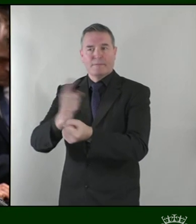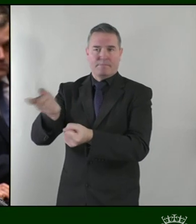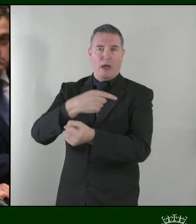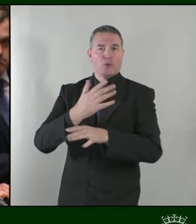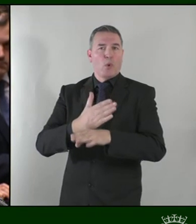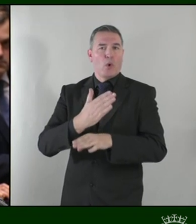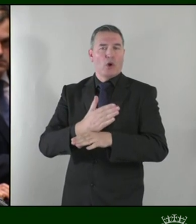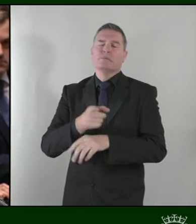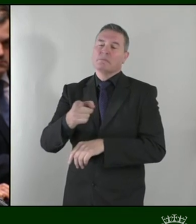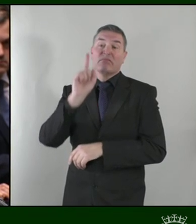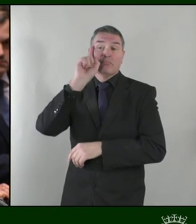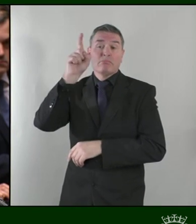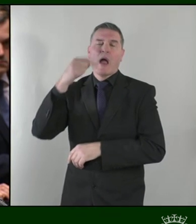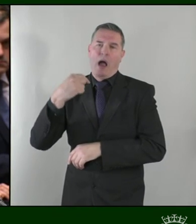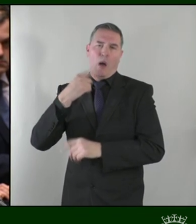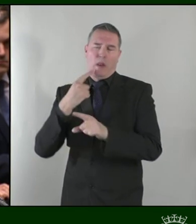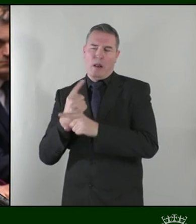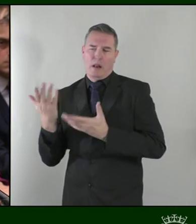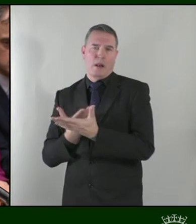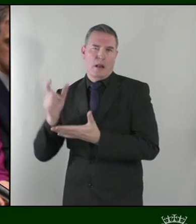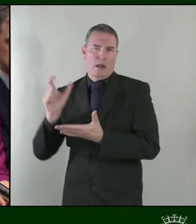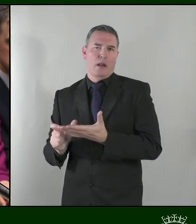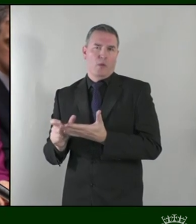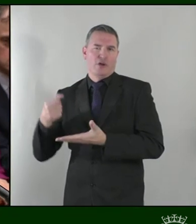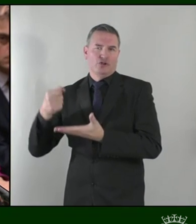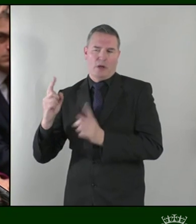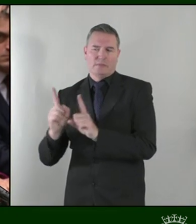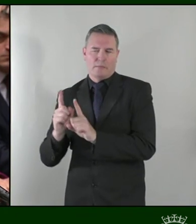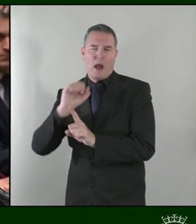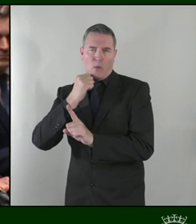I will indeed take up that suggestion with my right honourable Friend the Chancellor.